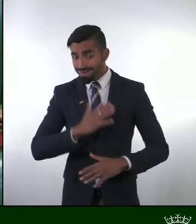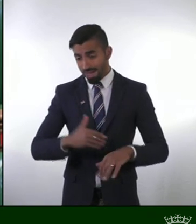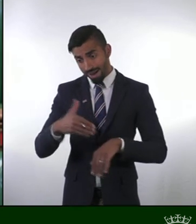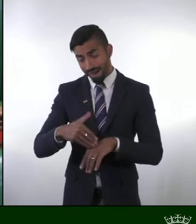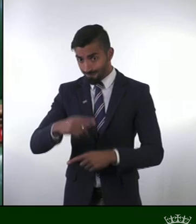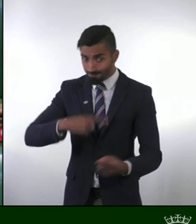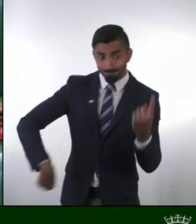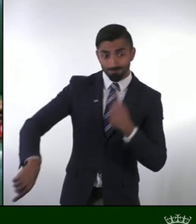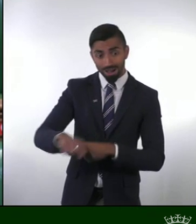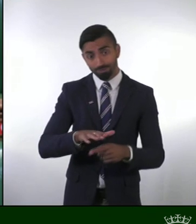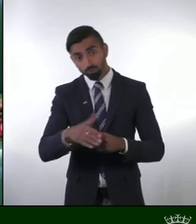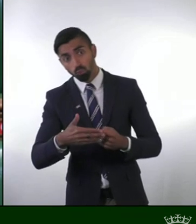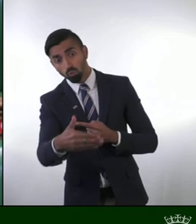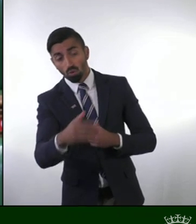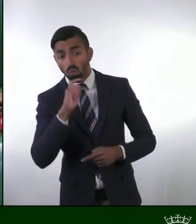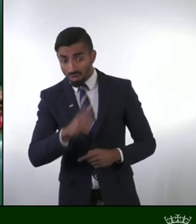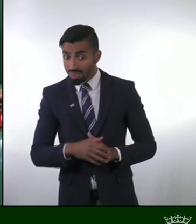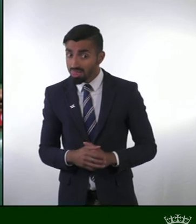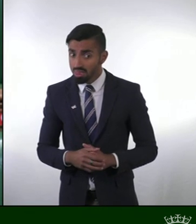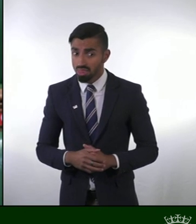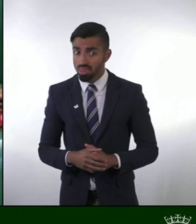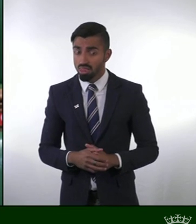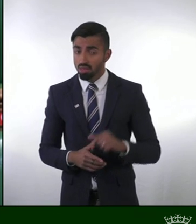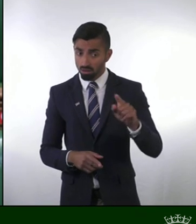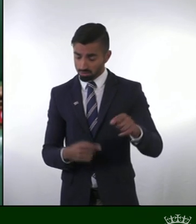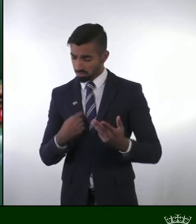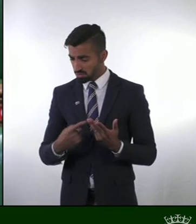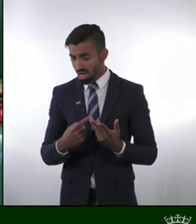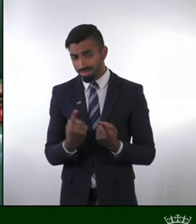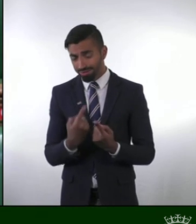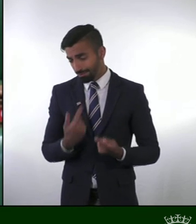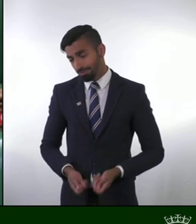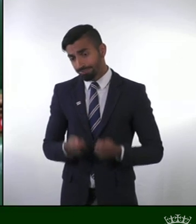I want to turn now to another aspect of Government policy, and that is school reopening.